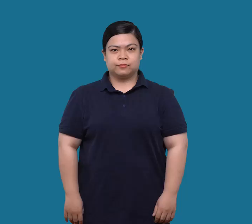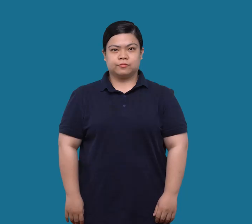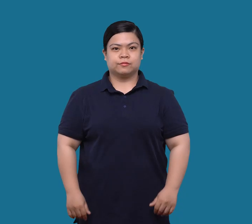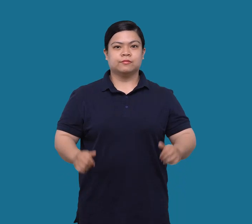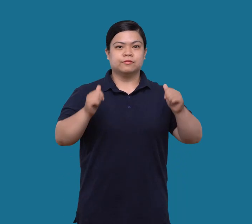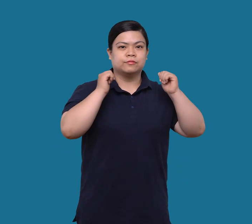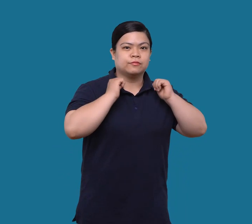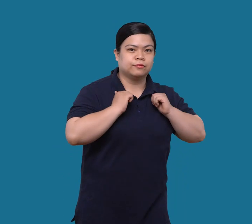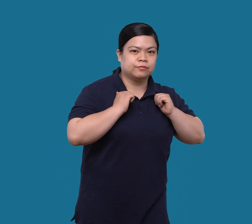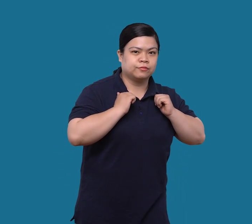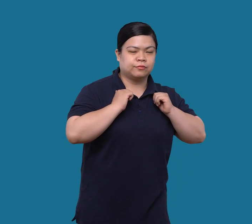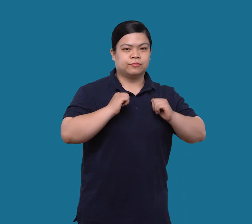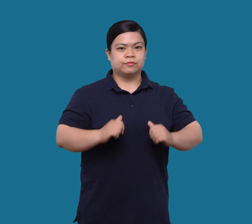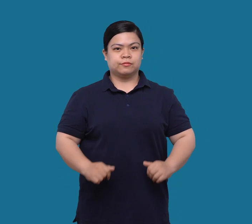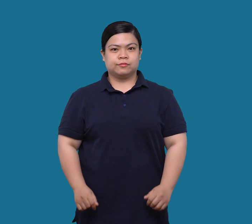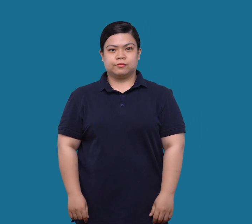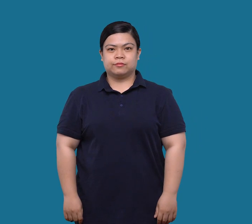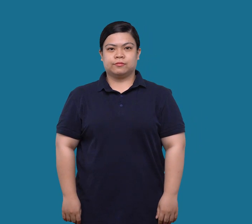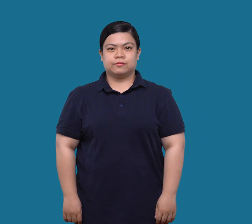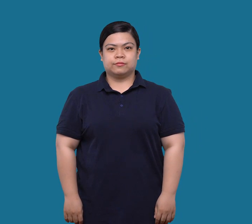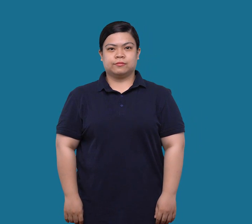cái gùi